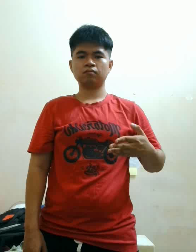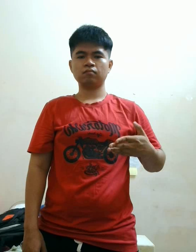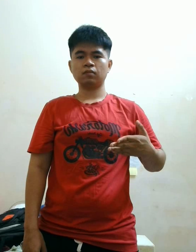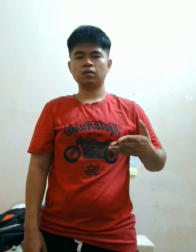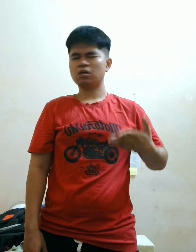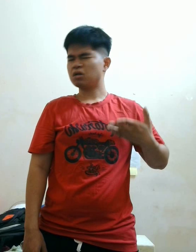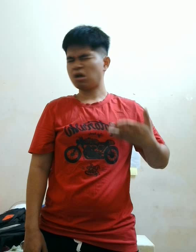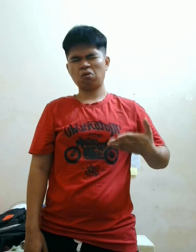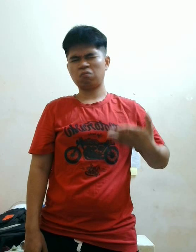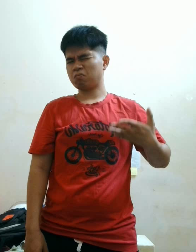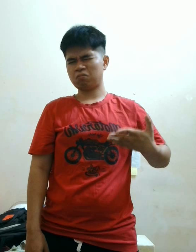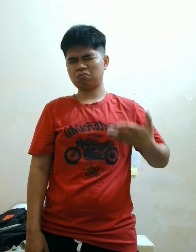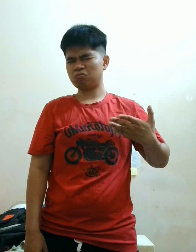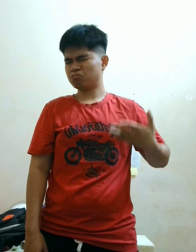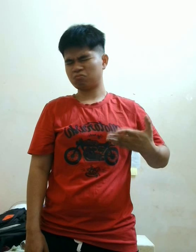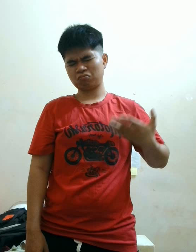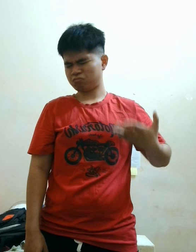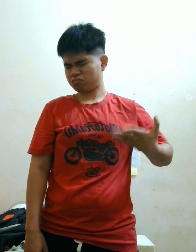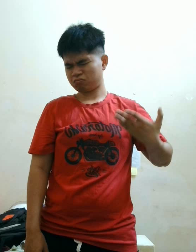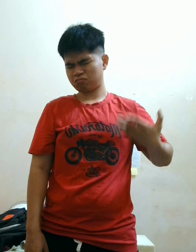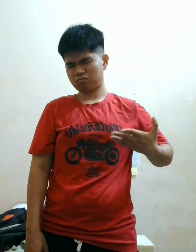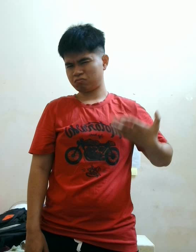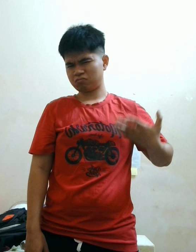nong